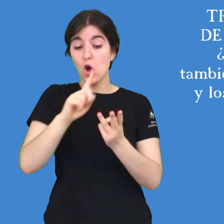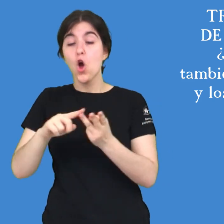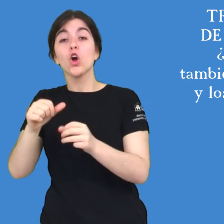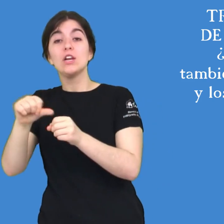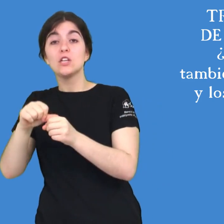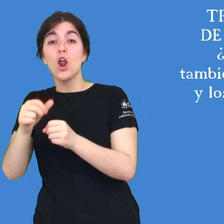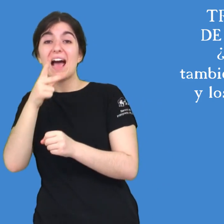colesterol